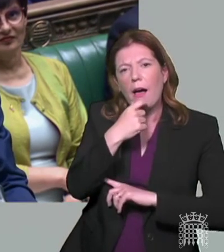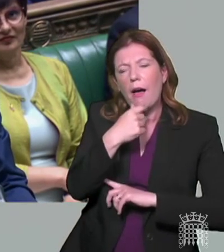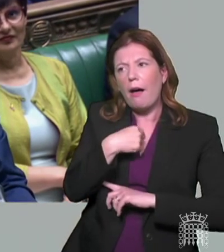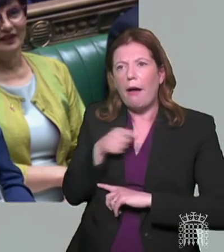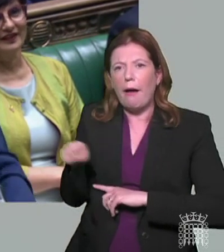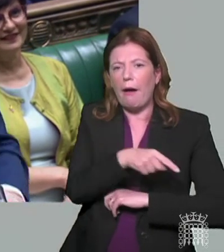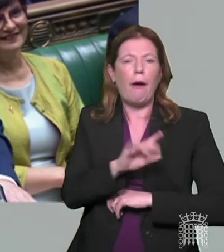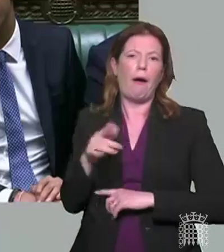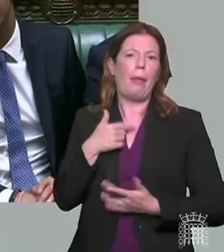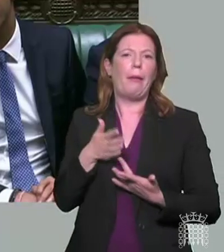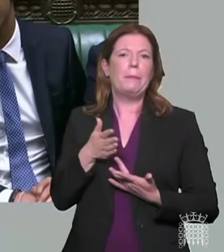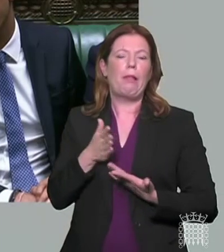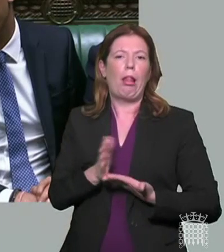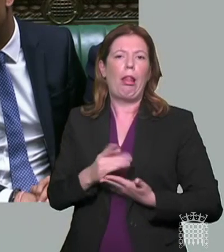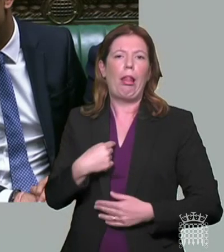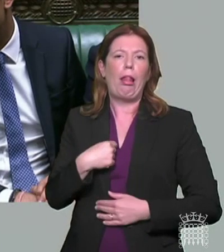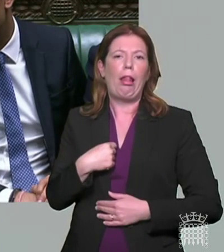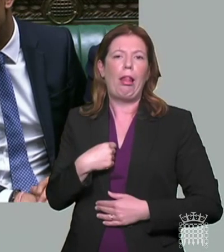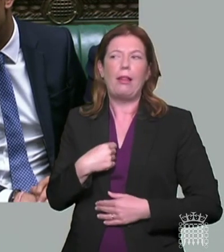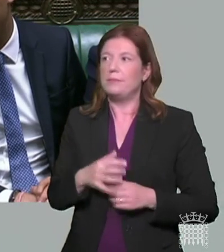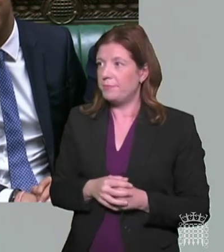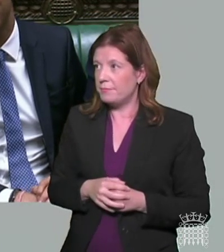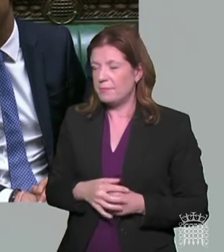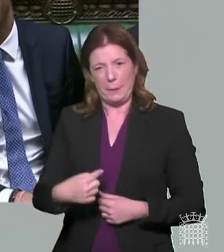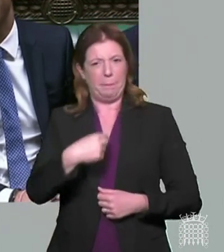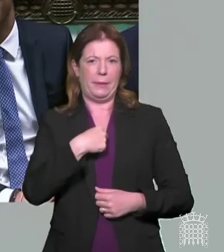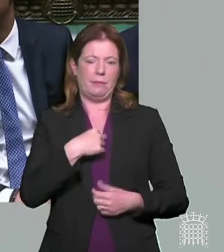Well, I am in favour of it.